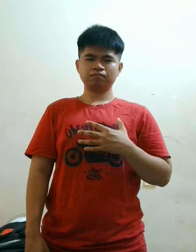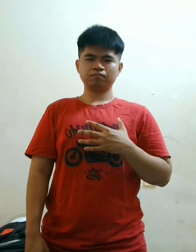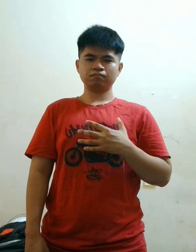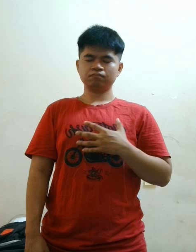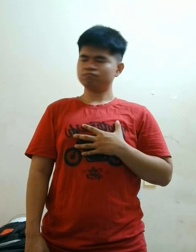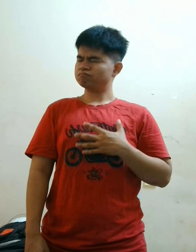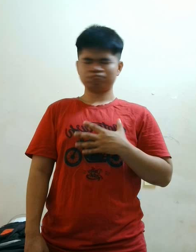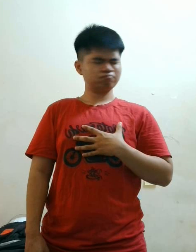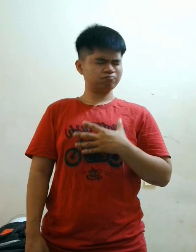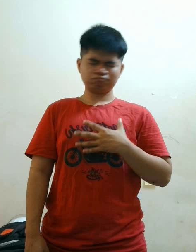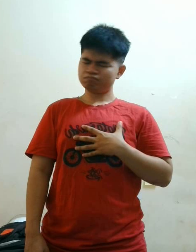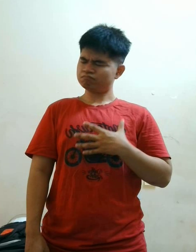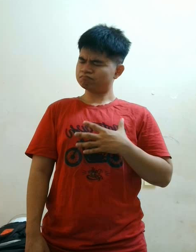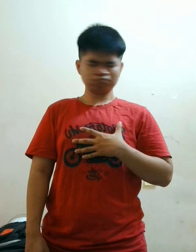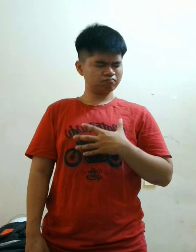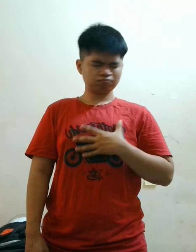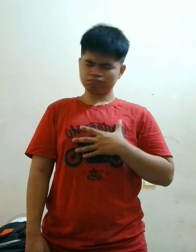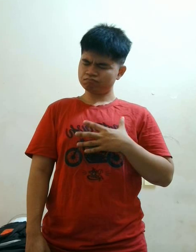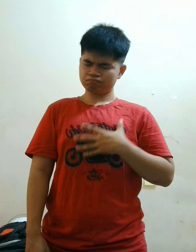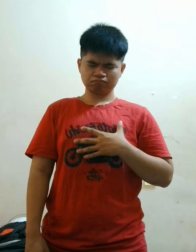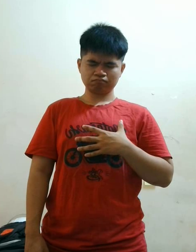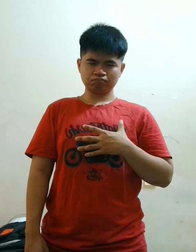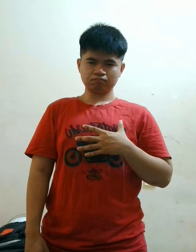khong thich